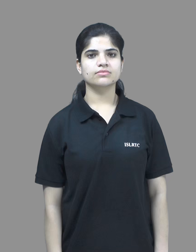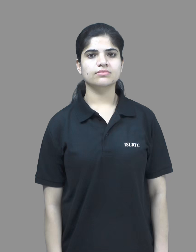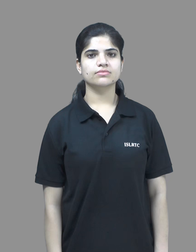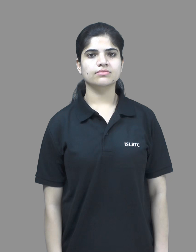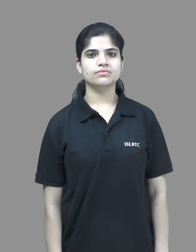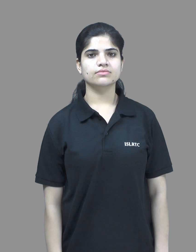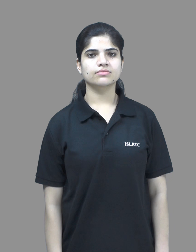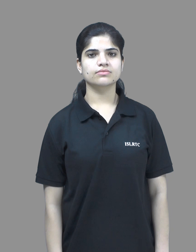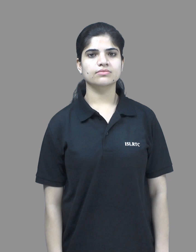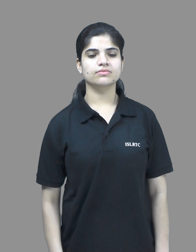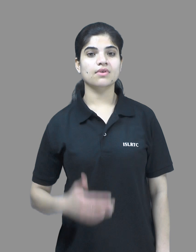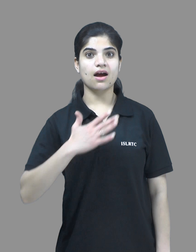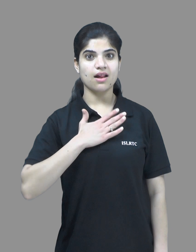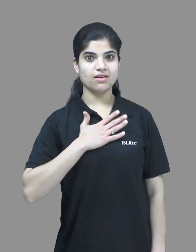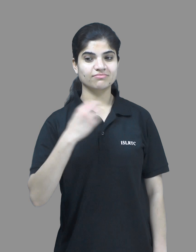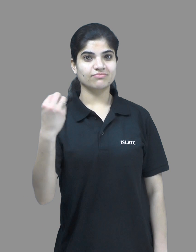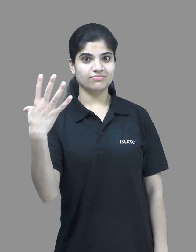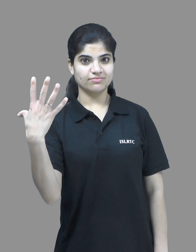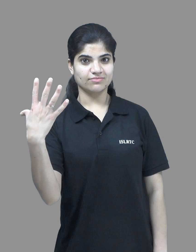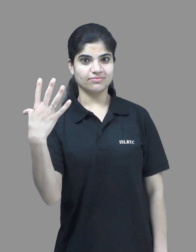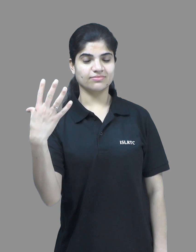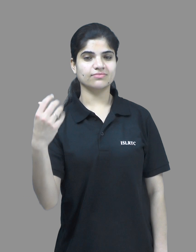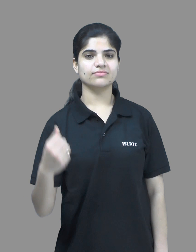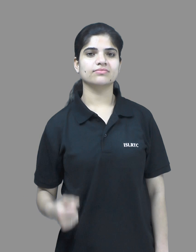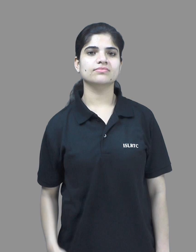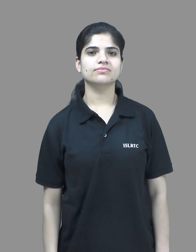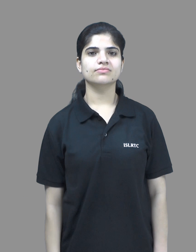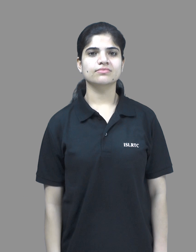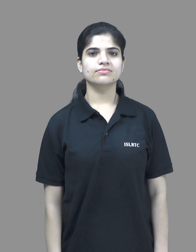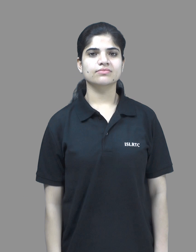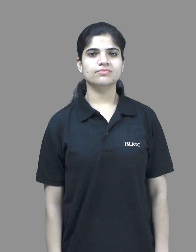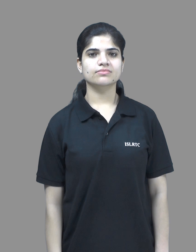Online